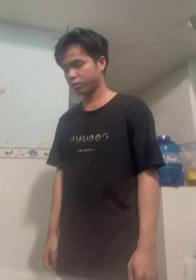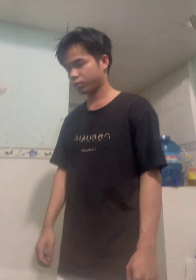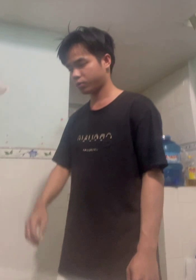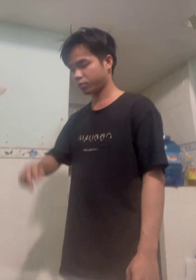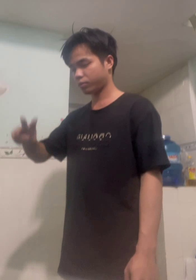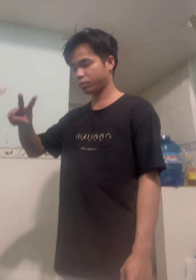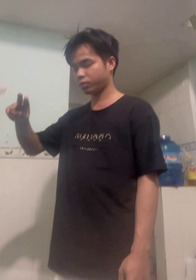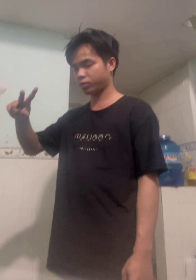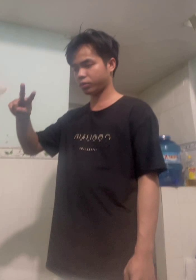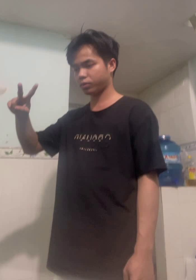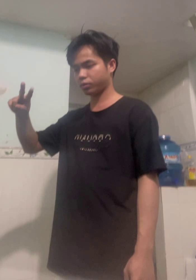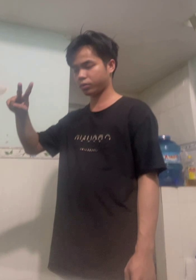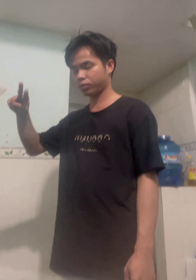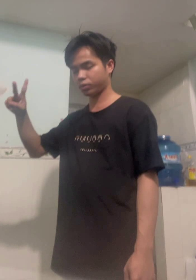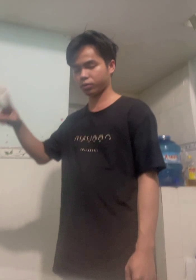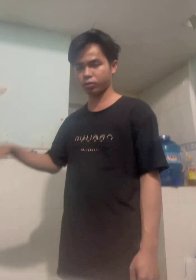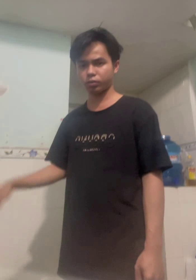boi